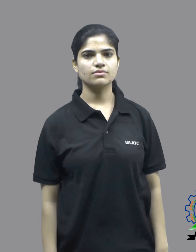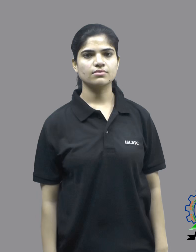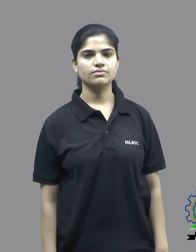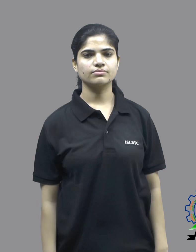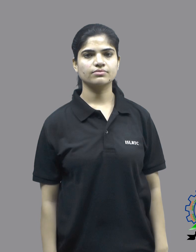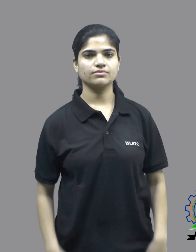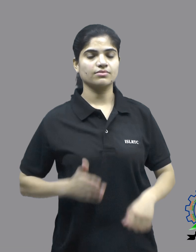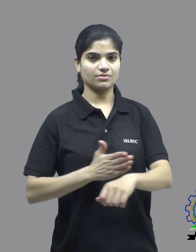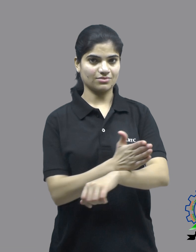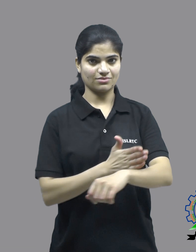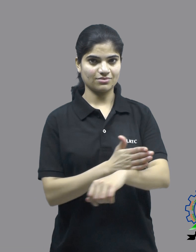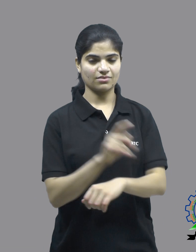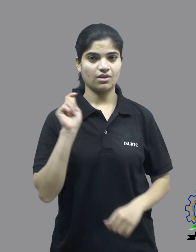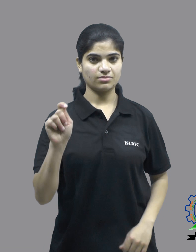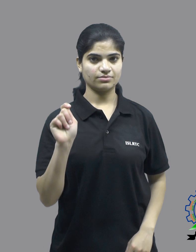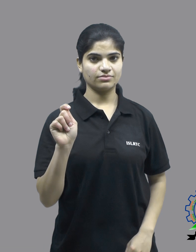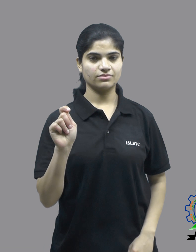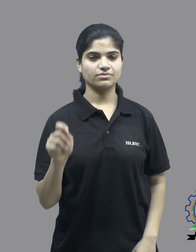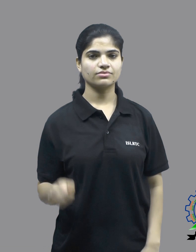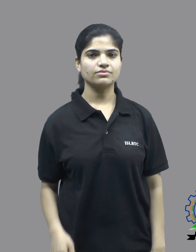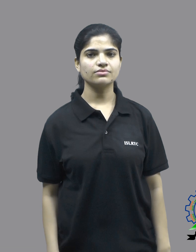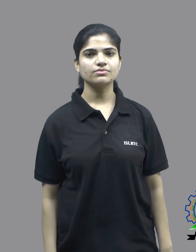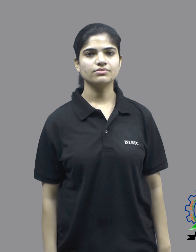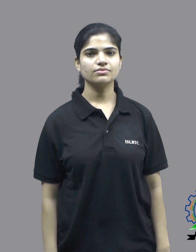Carpenter